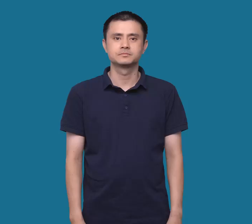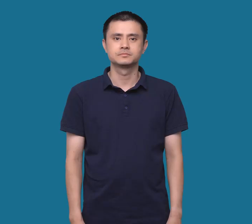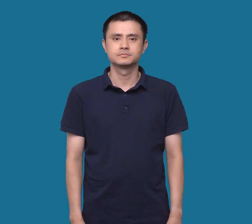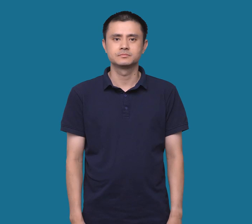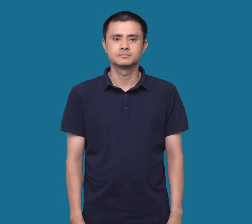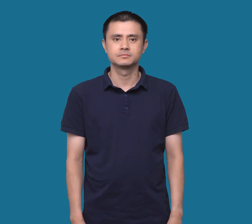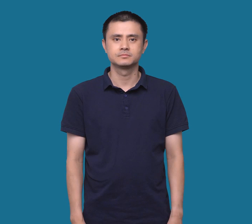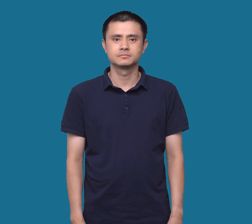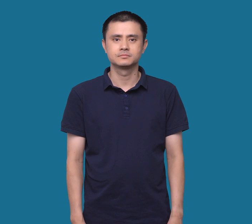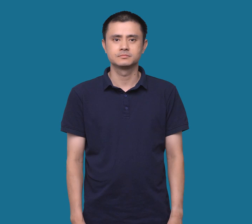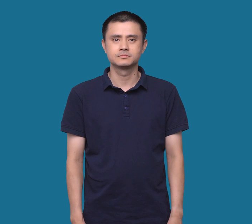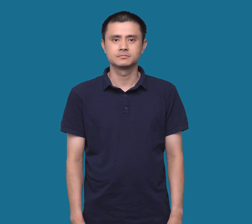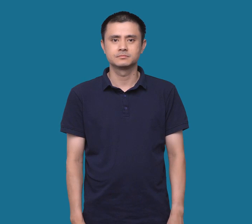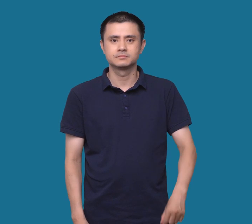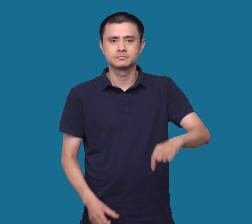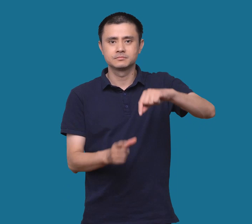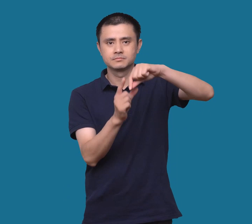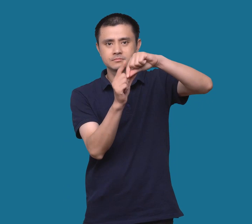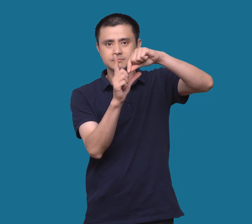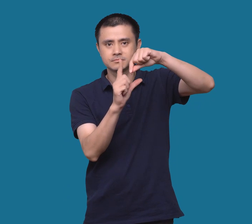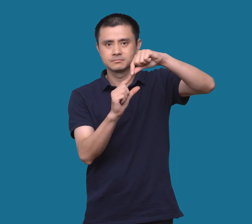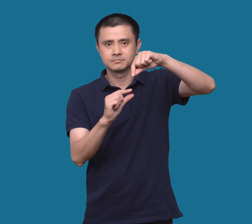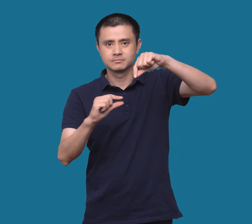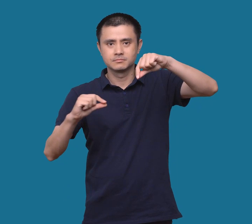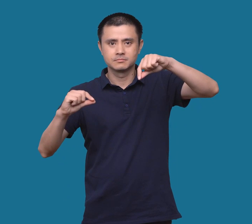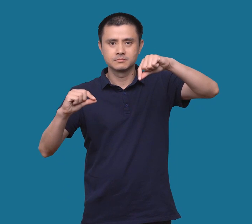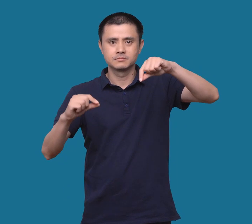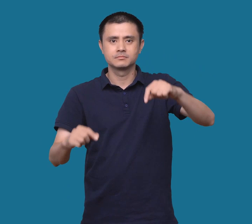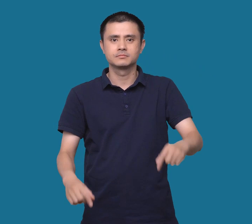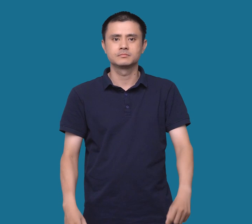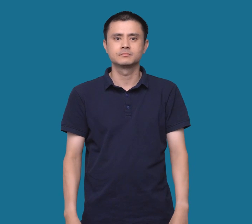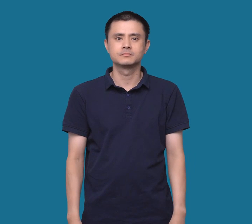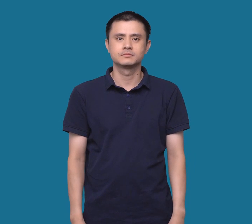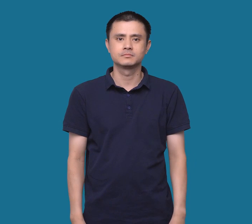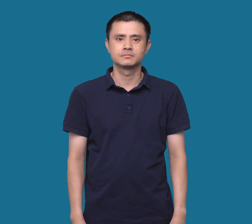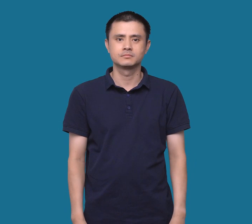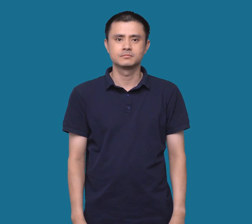bồ kết